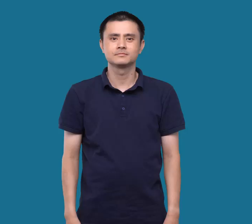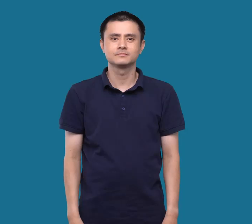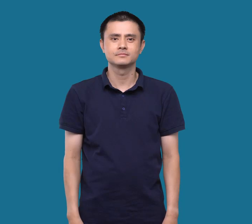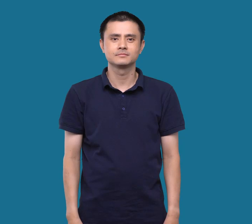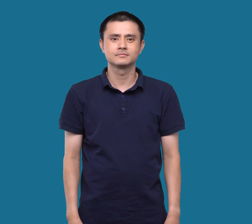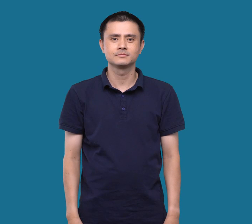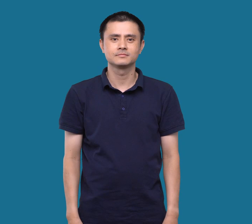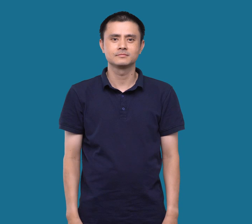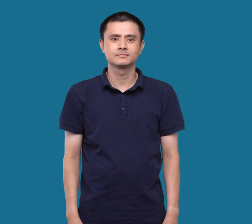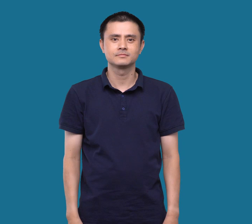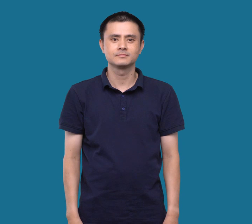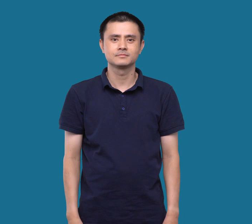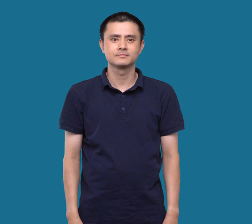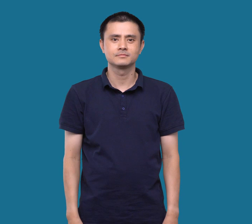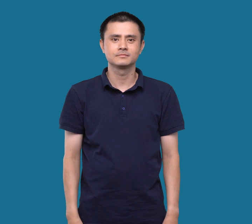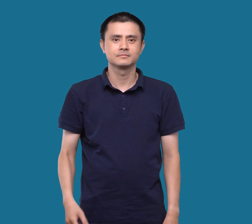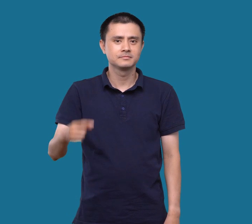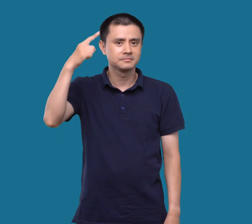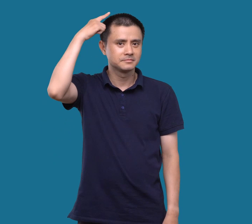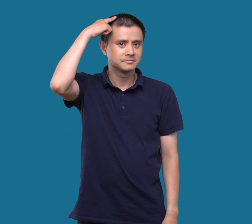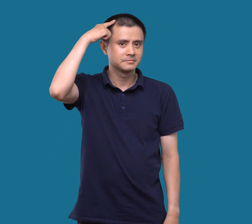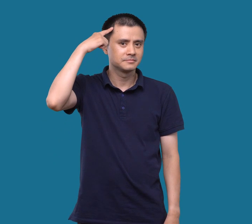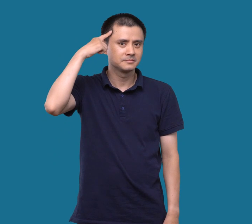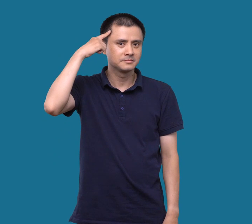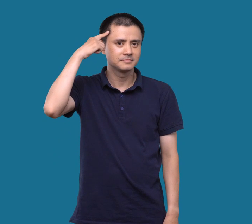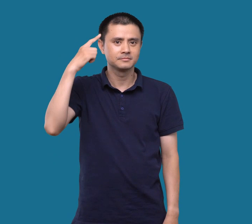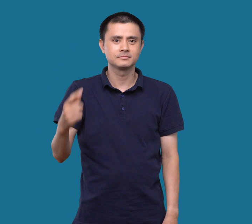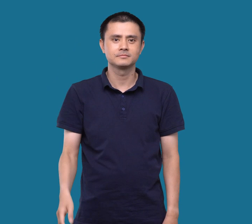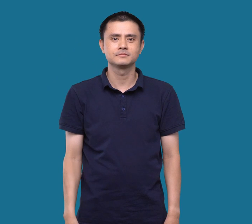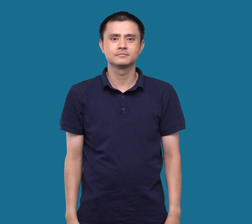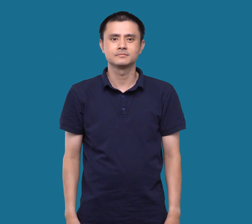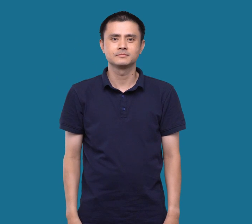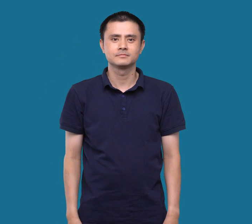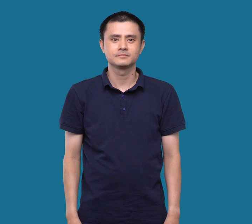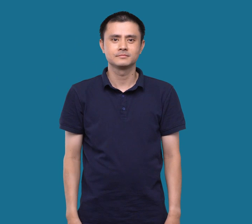màu đen